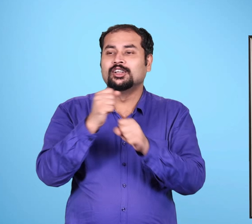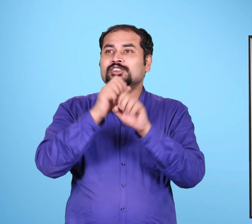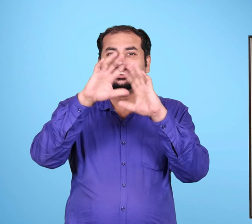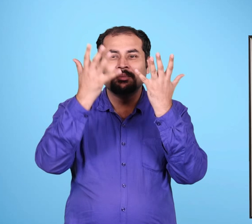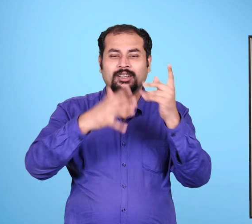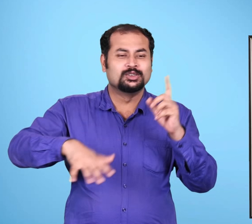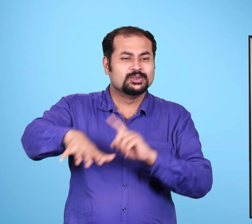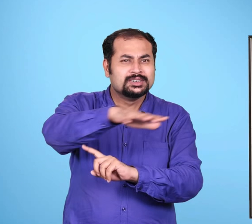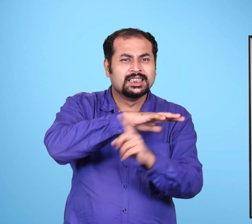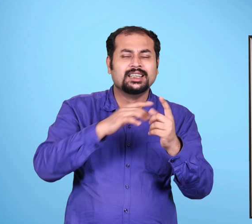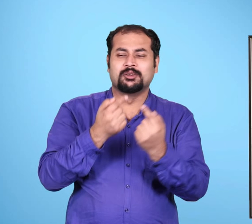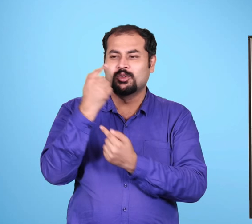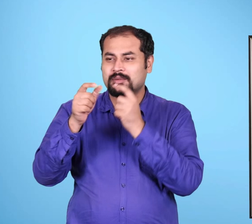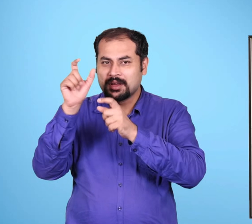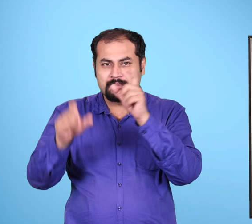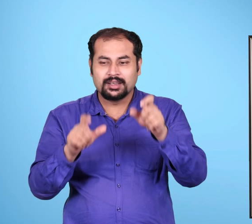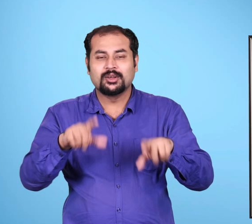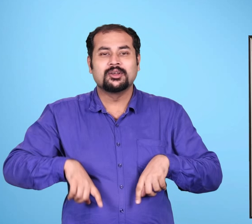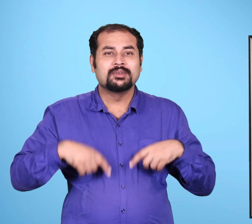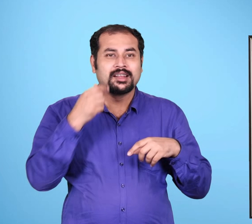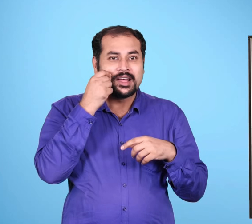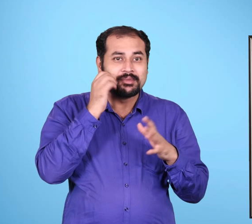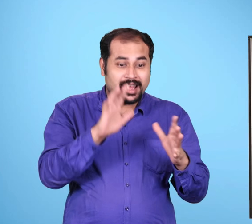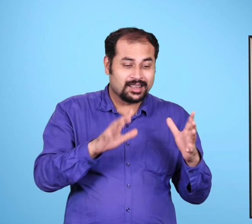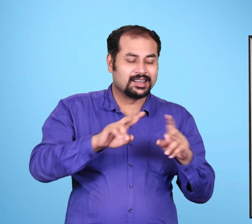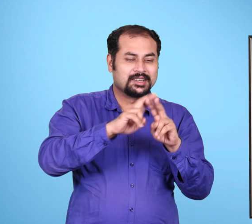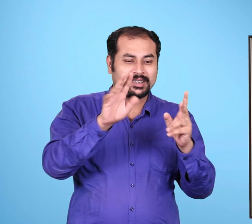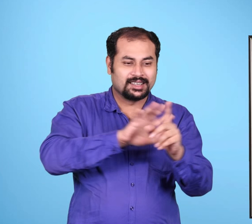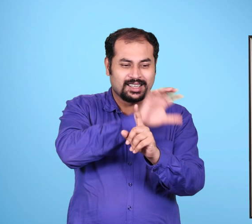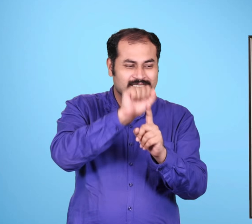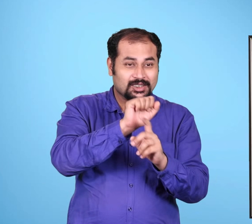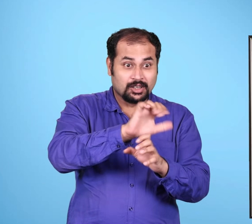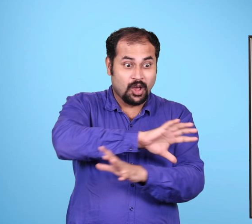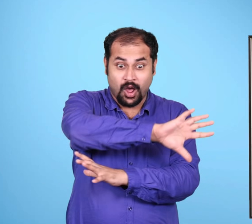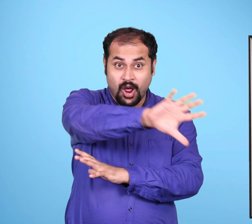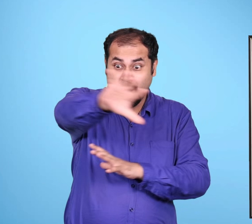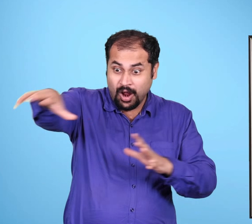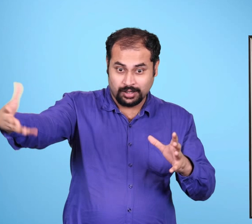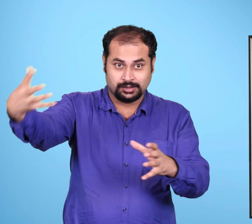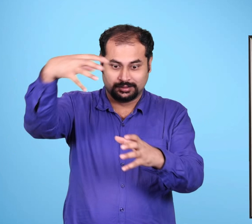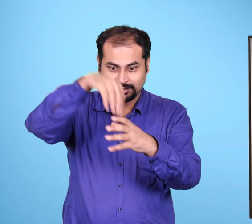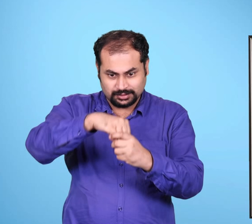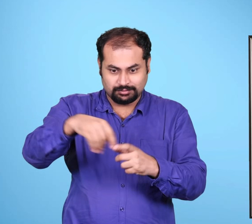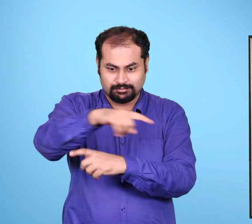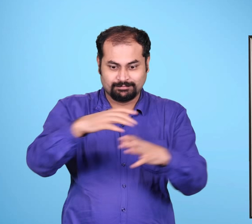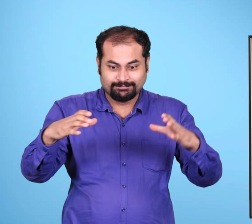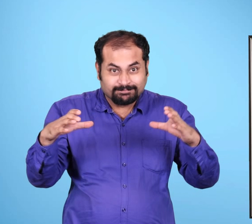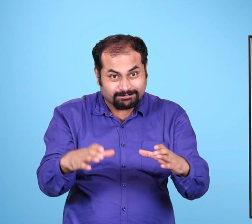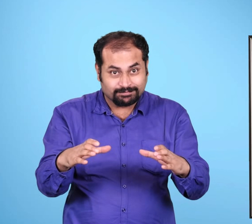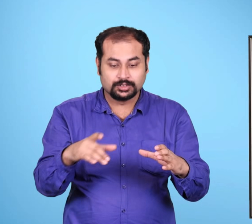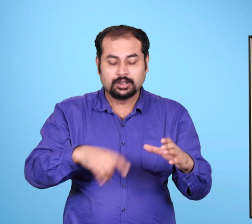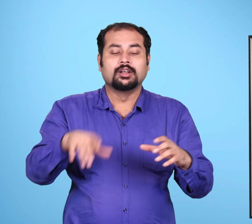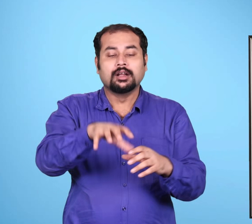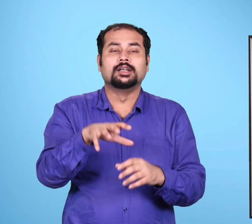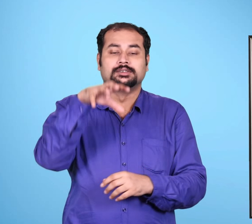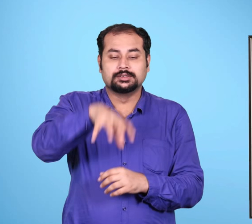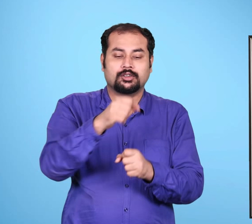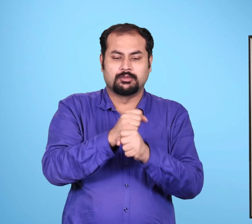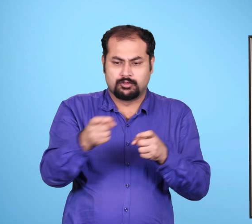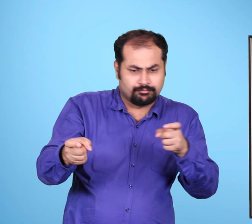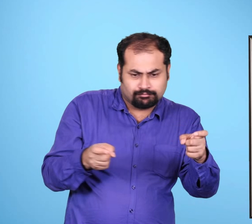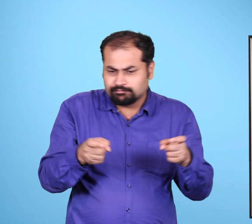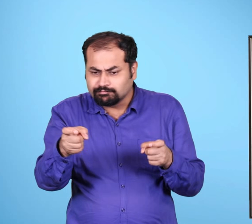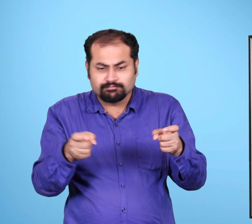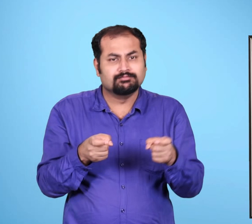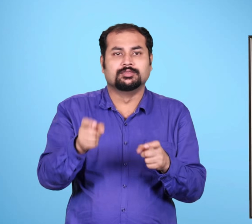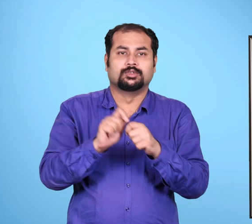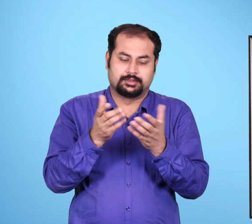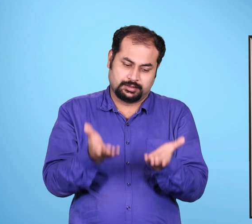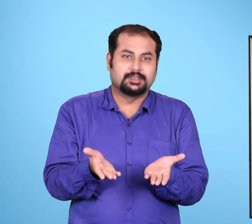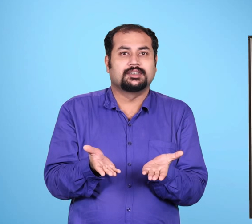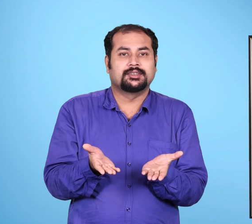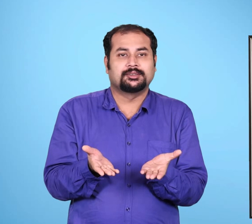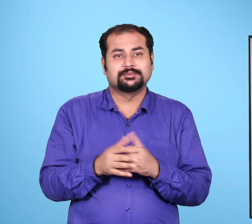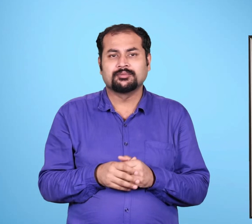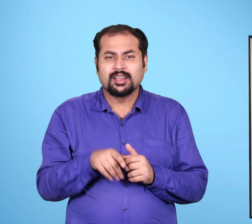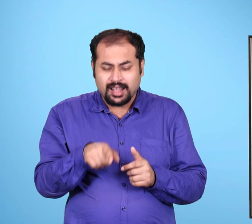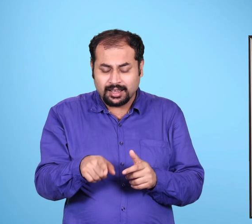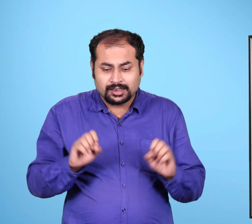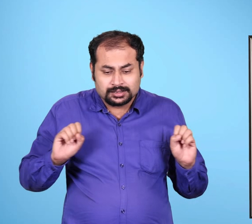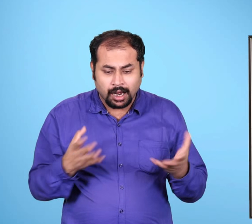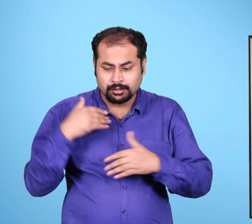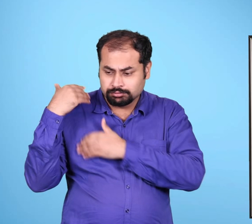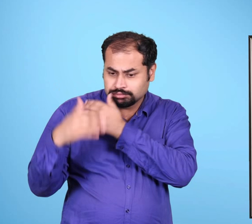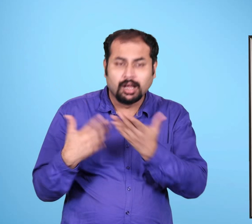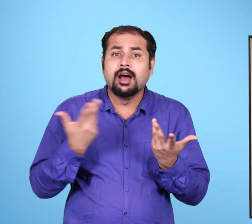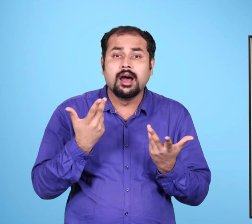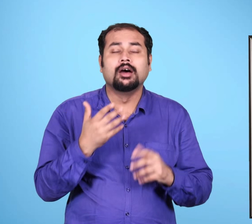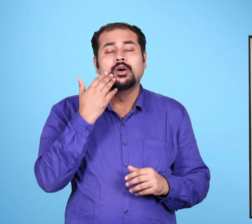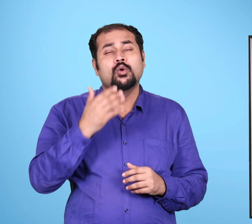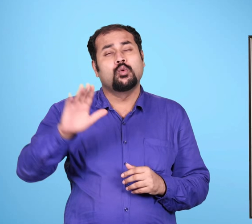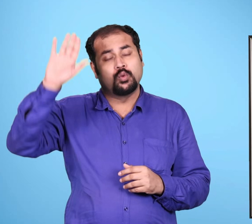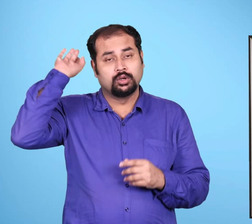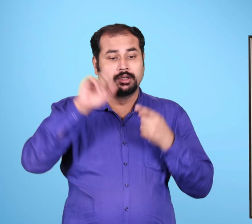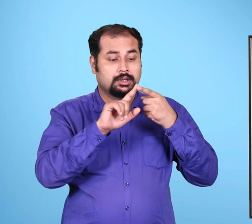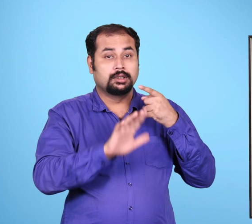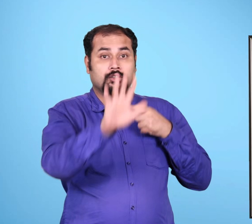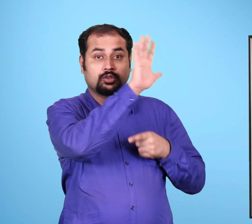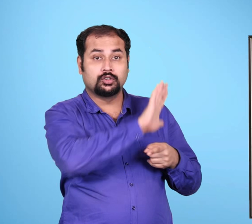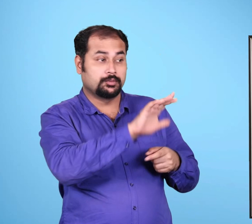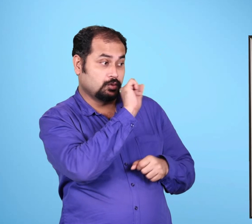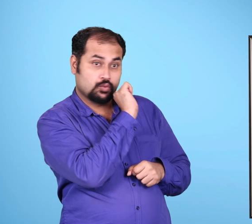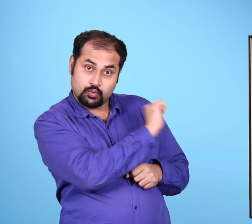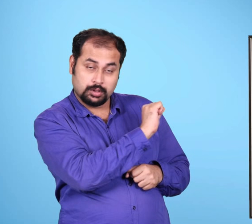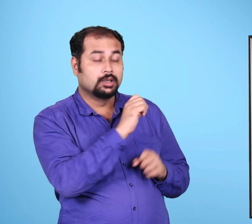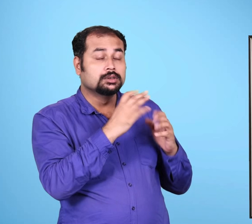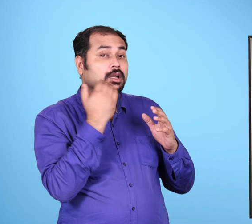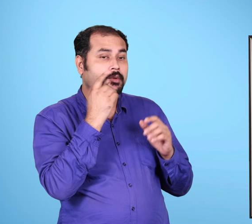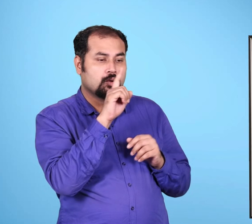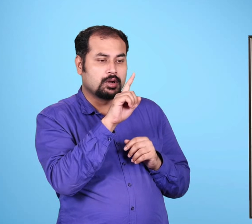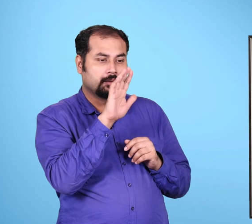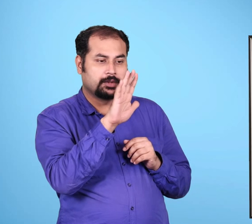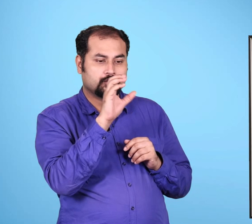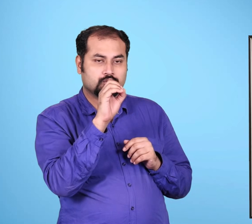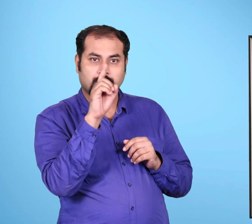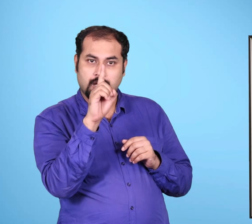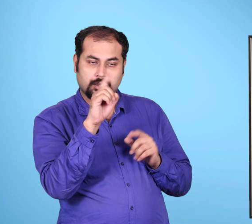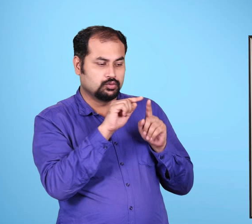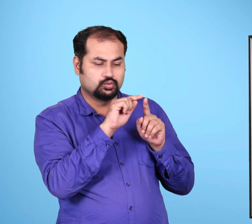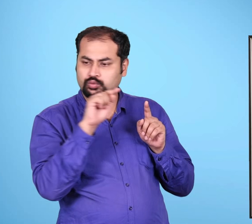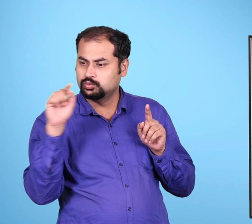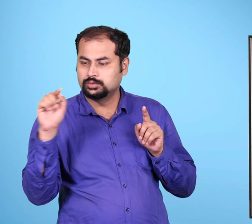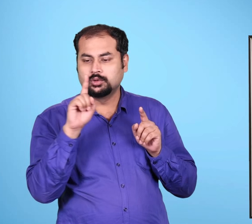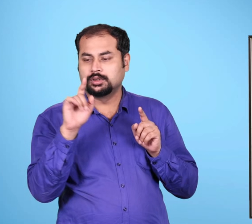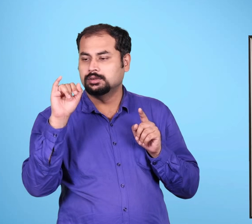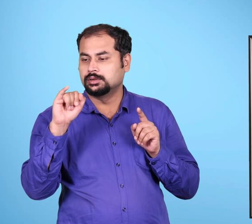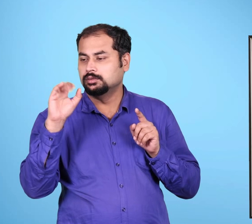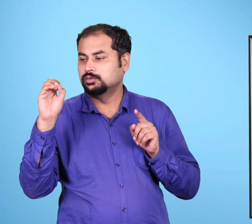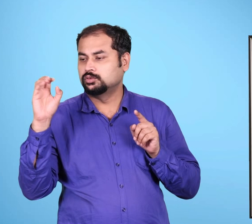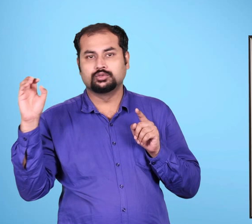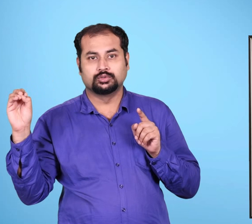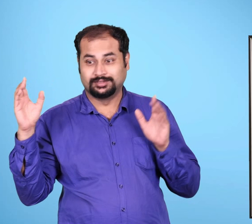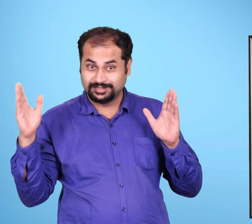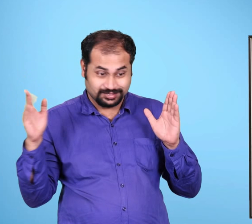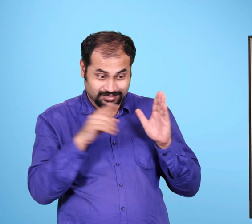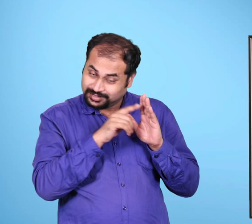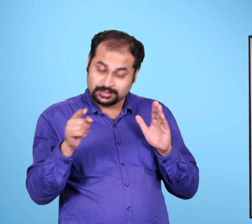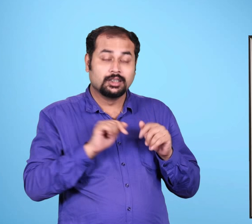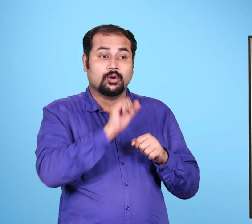that is, a cultural entity. Nation states evolved in Europe in the 16th century,